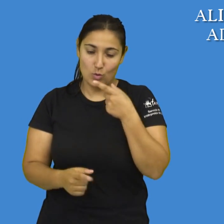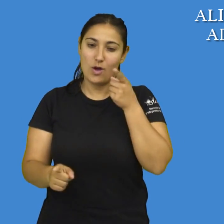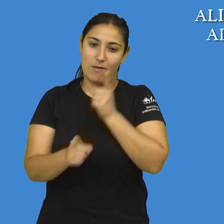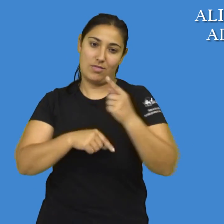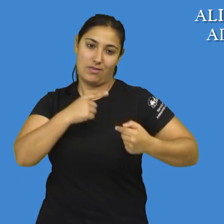contra